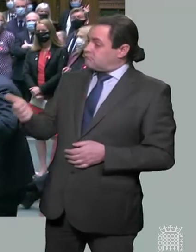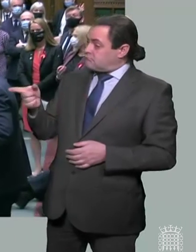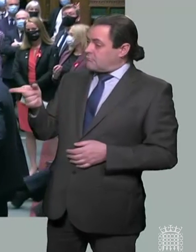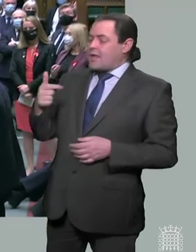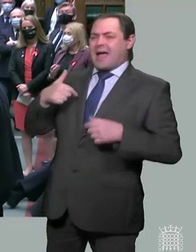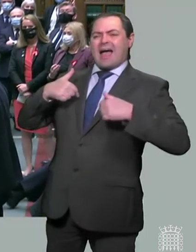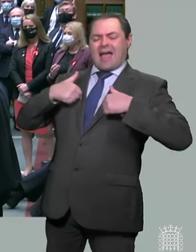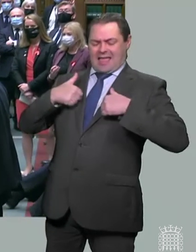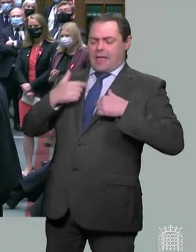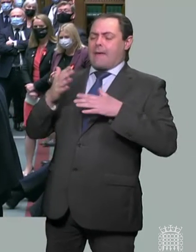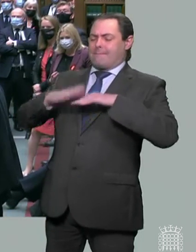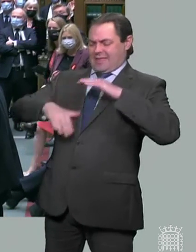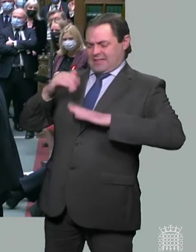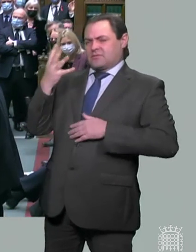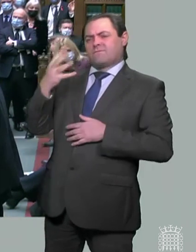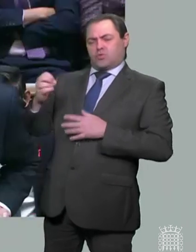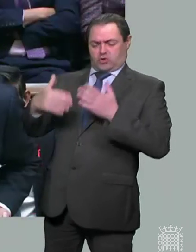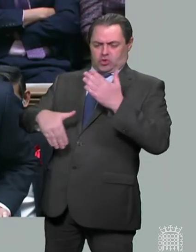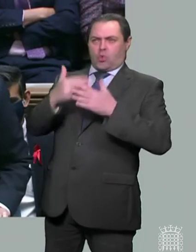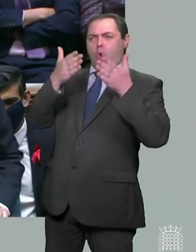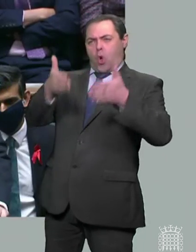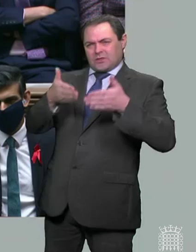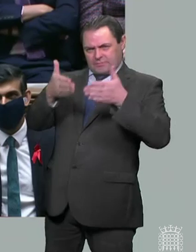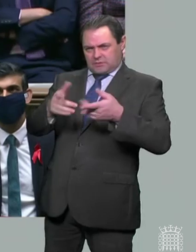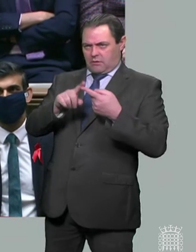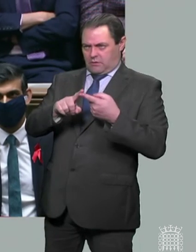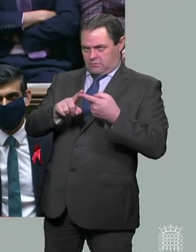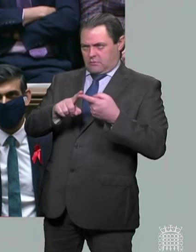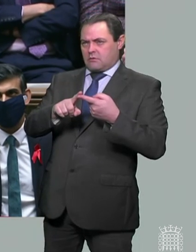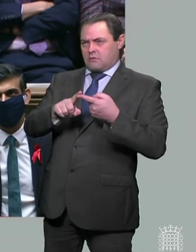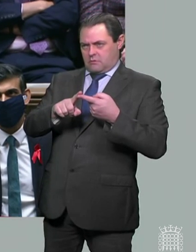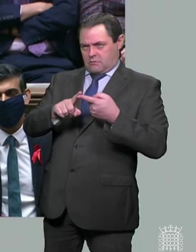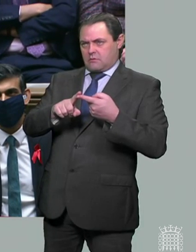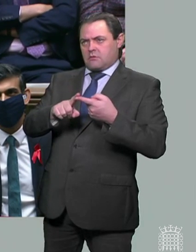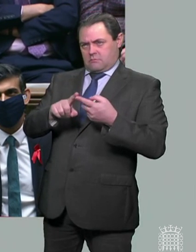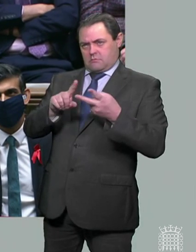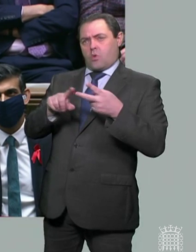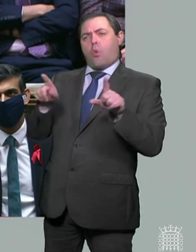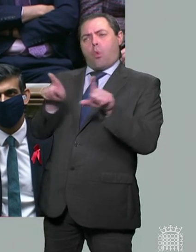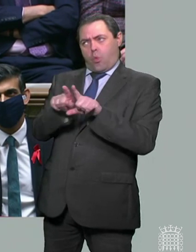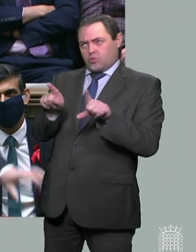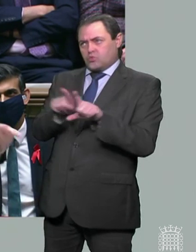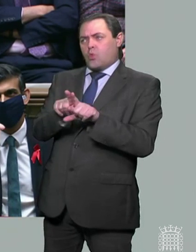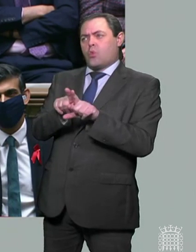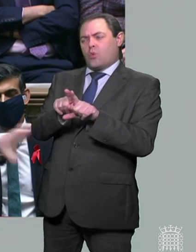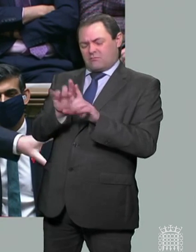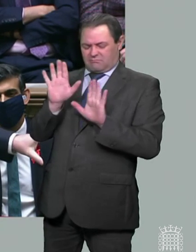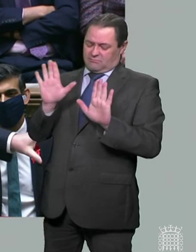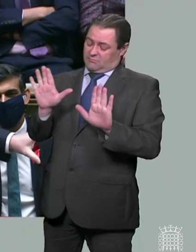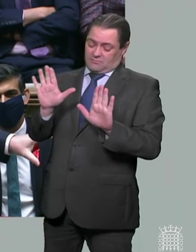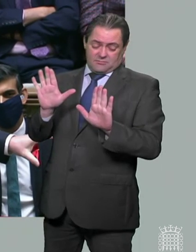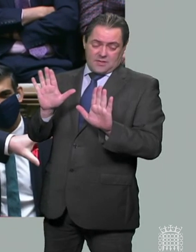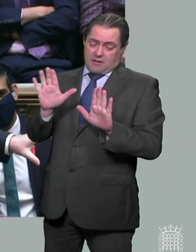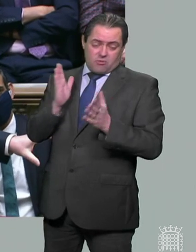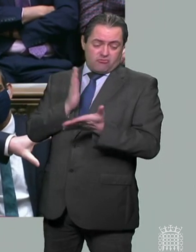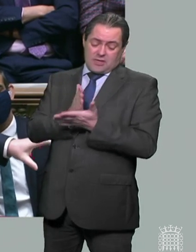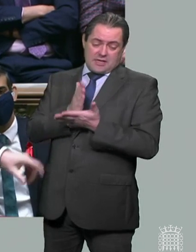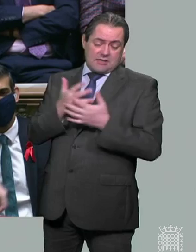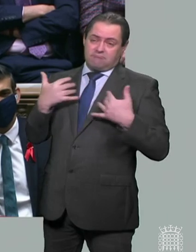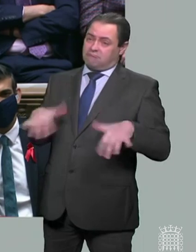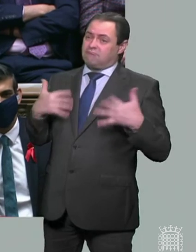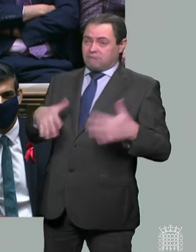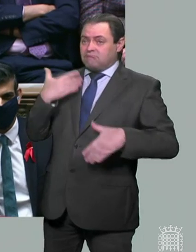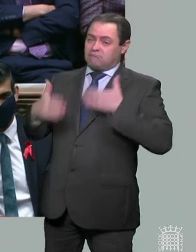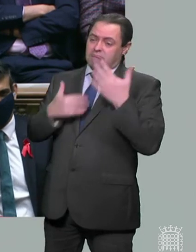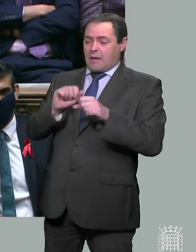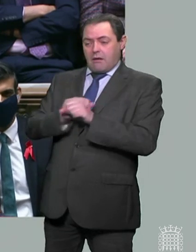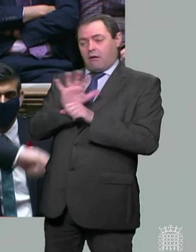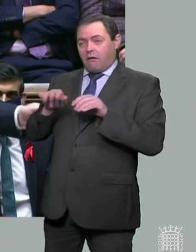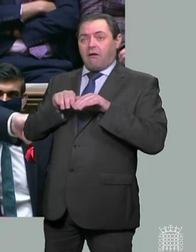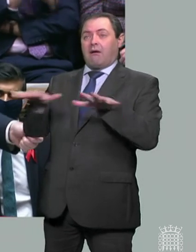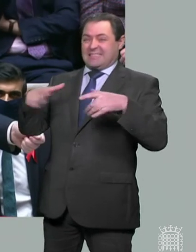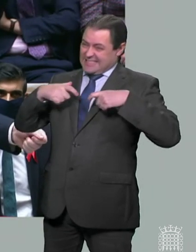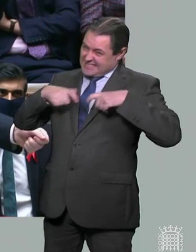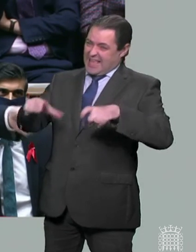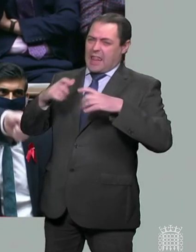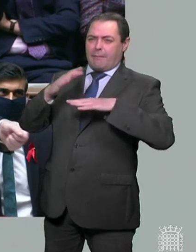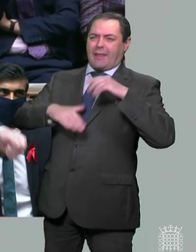What we are doing is not only building 40 new hospitals—and it is incredible that we have been able to keep going throughout the pandemic— Yes, it is.